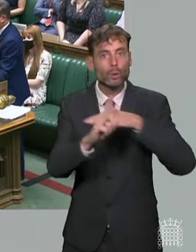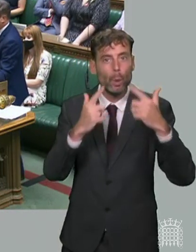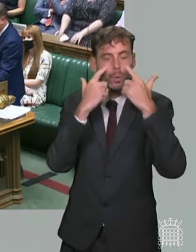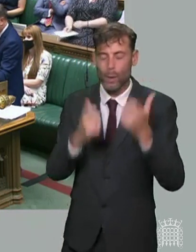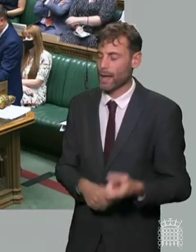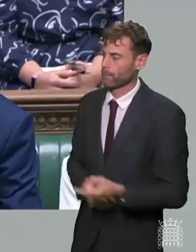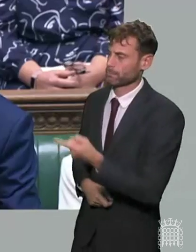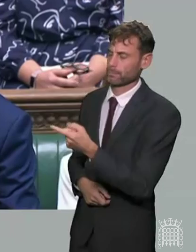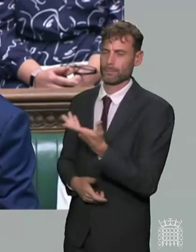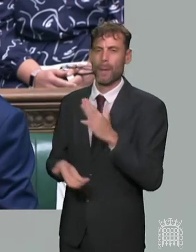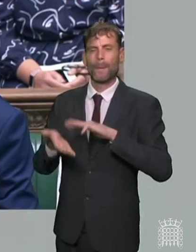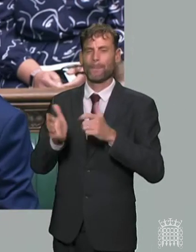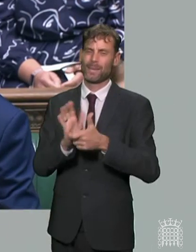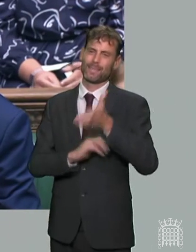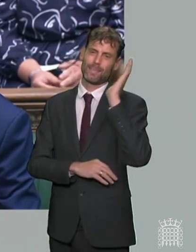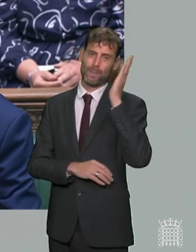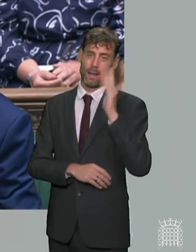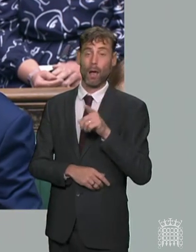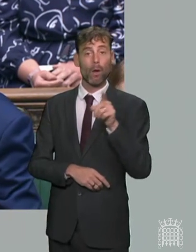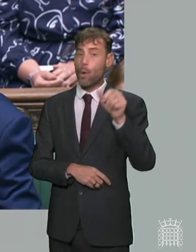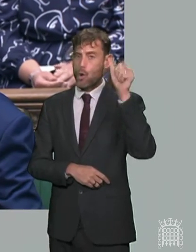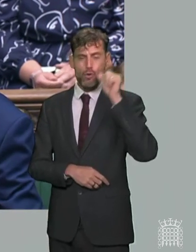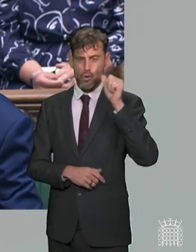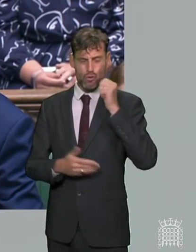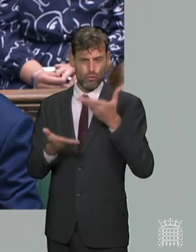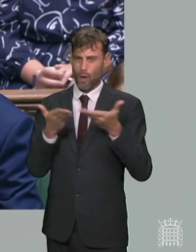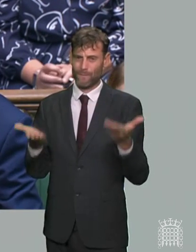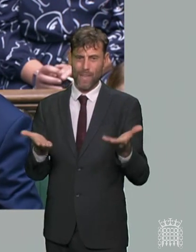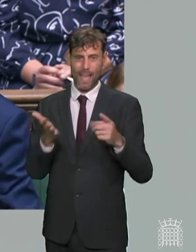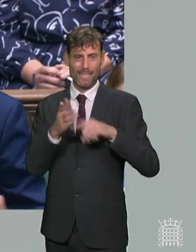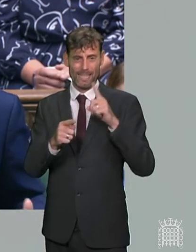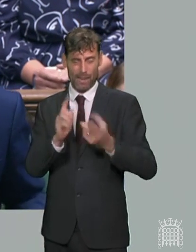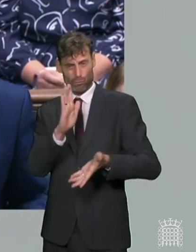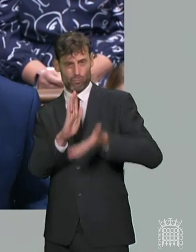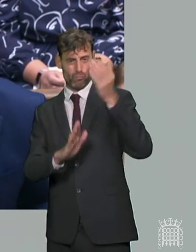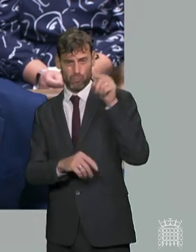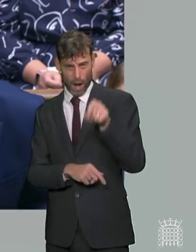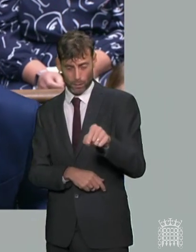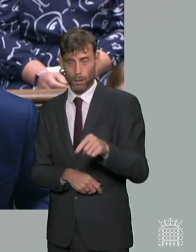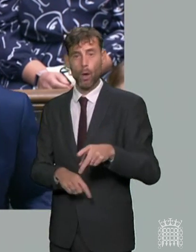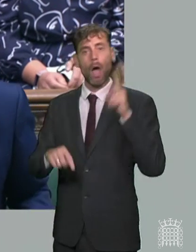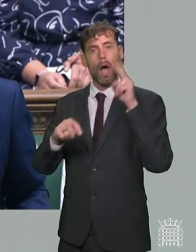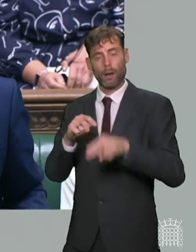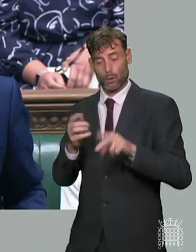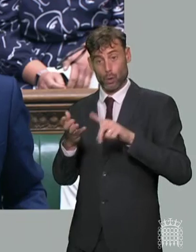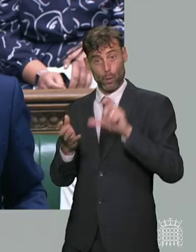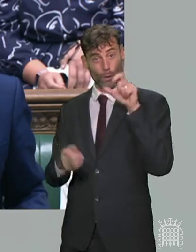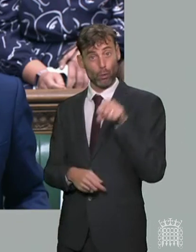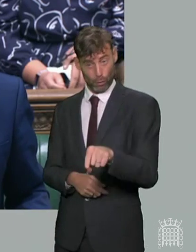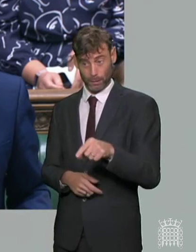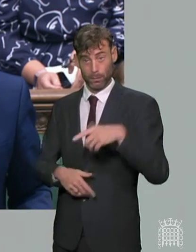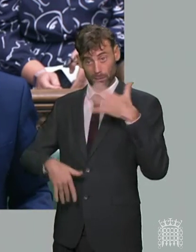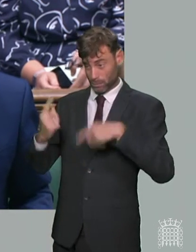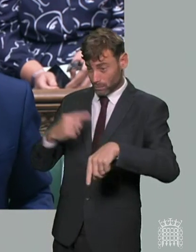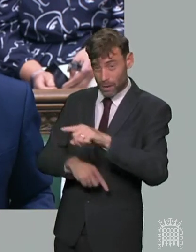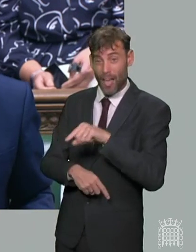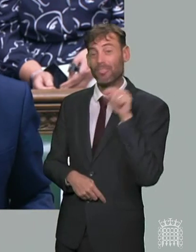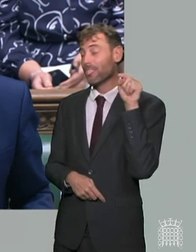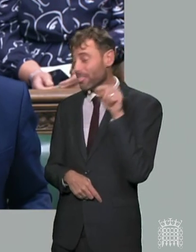An unfair tax rise which will not fix social care and will not clear the NHS backlog is not a plan.